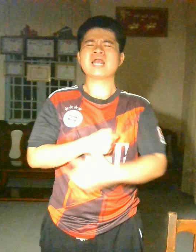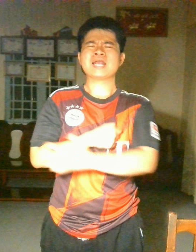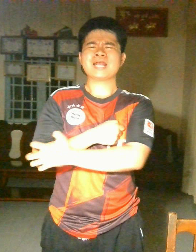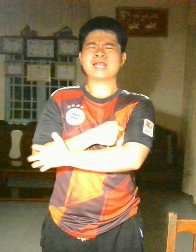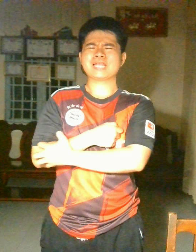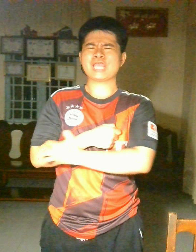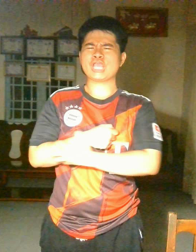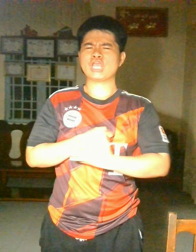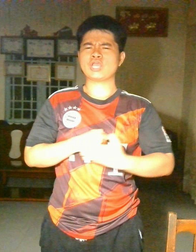ngheo